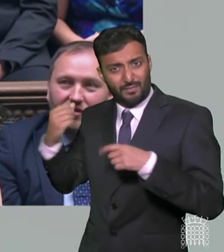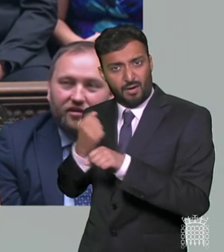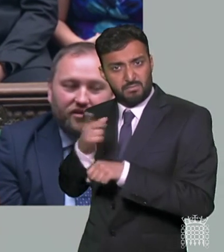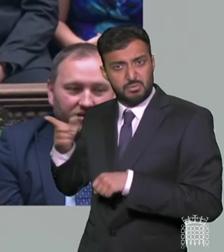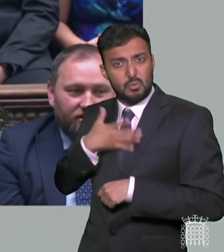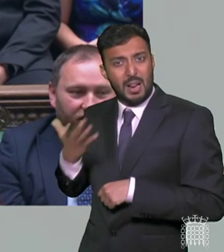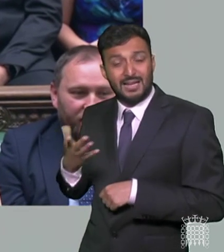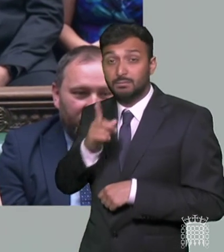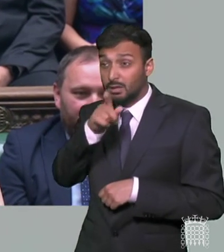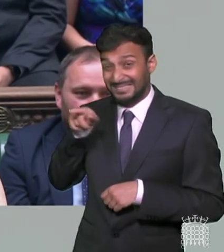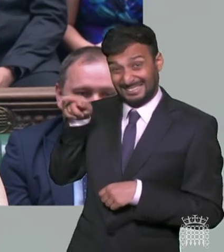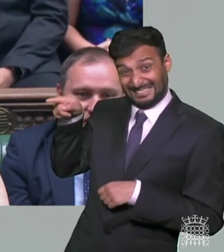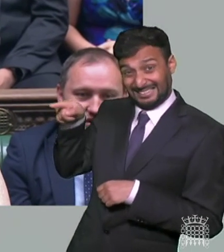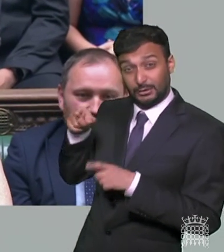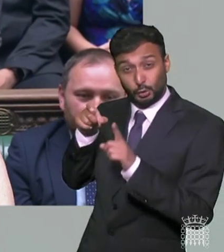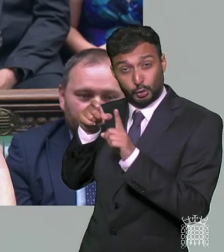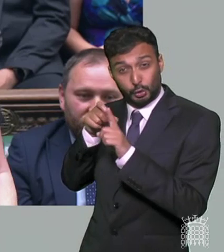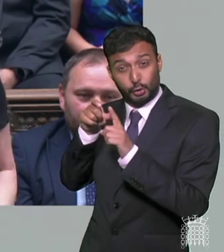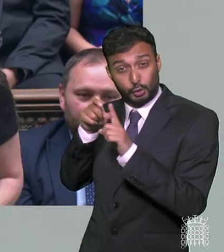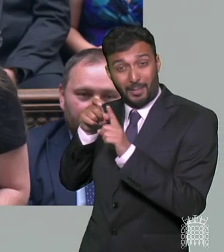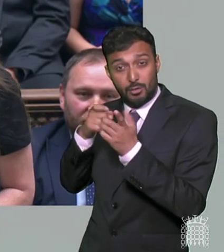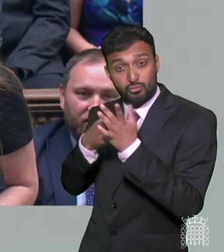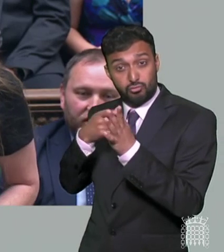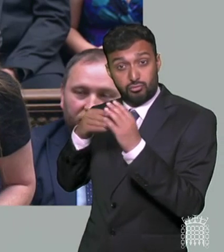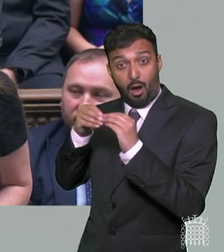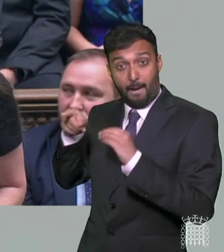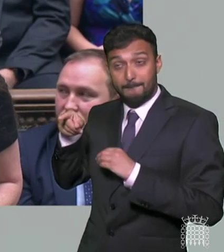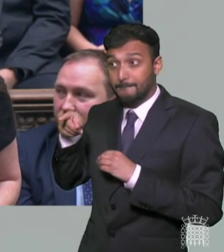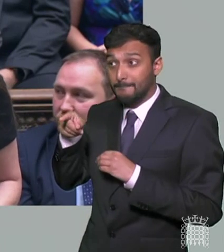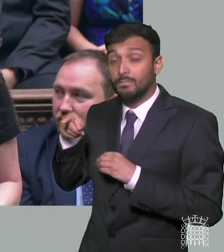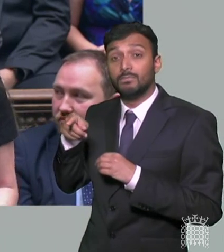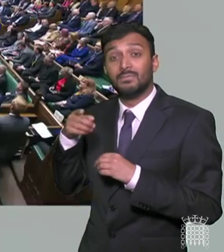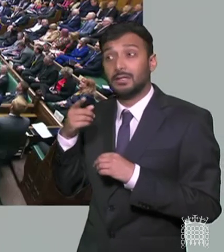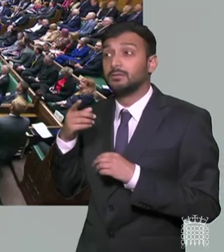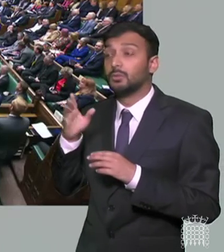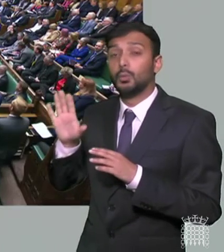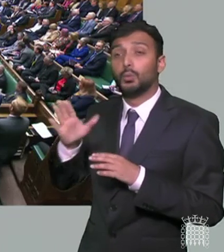The right honourable Gentleman has a stronger stomach than his colleagues behind him—